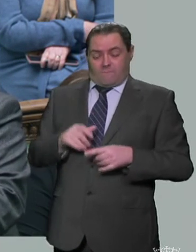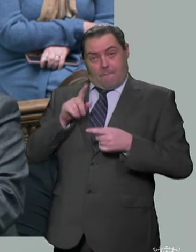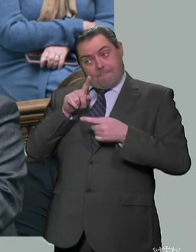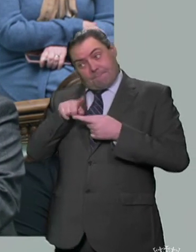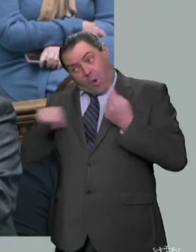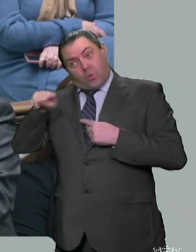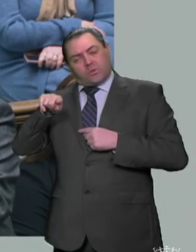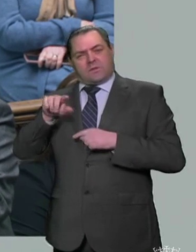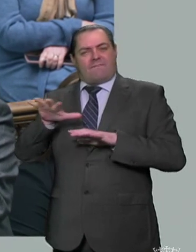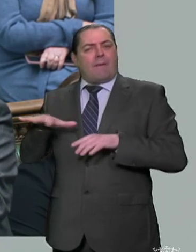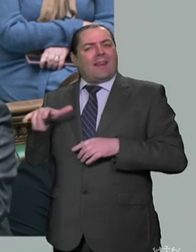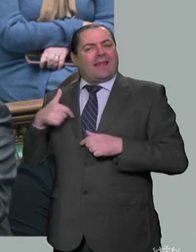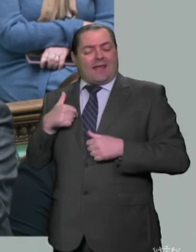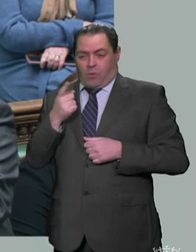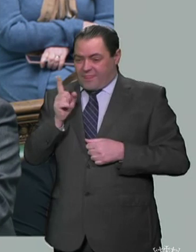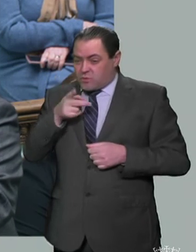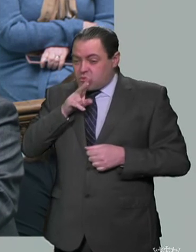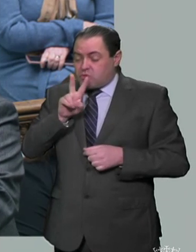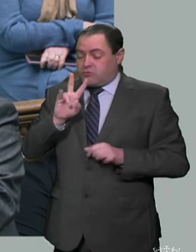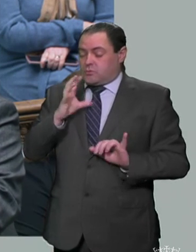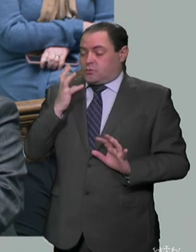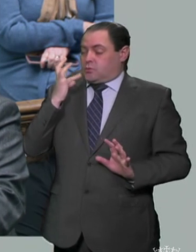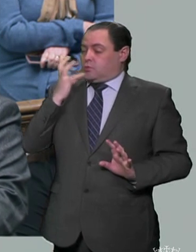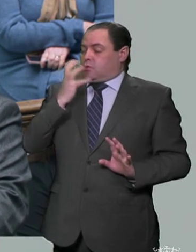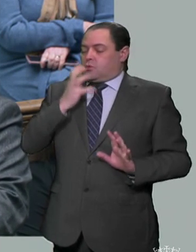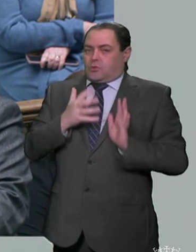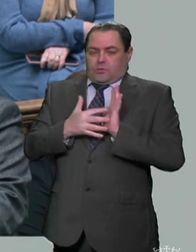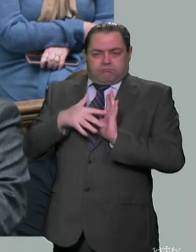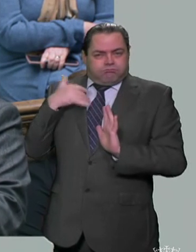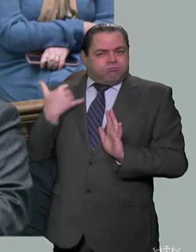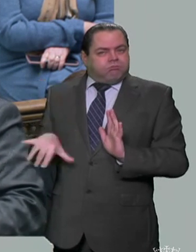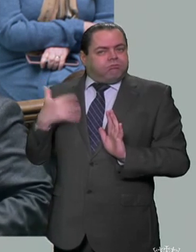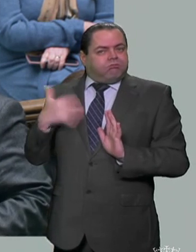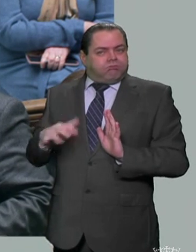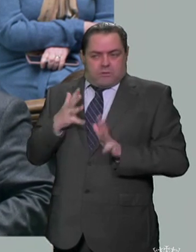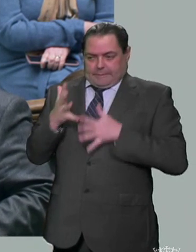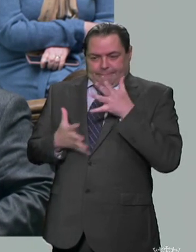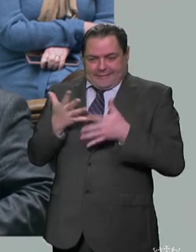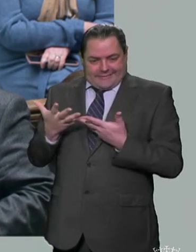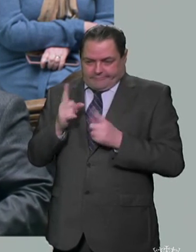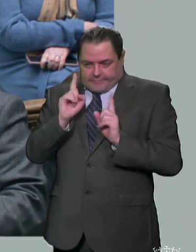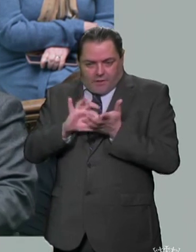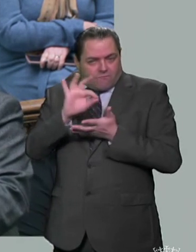But for the vast majority of families, losing £1,200 a year will be catastrophic.